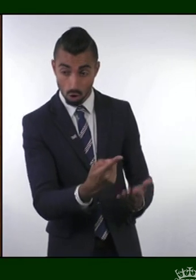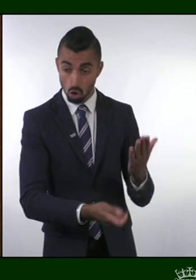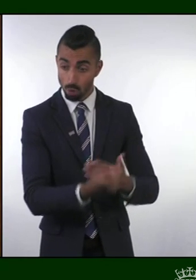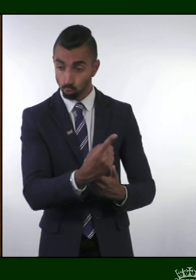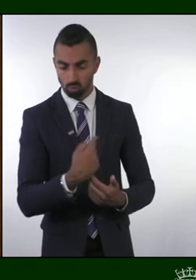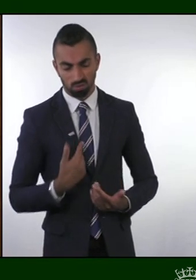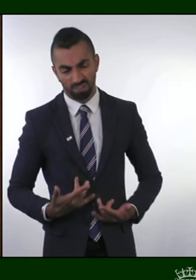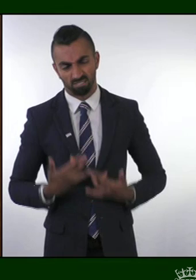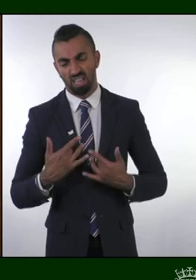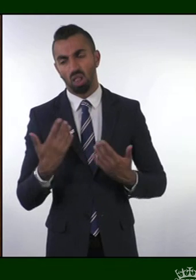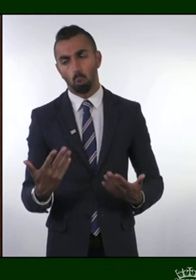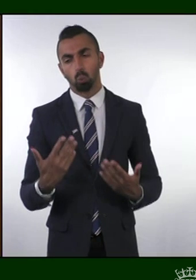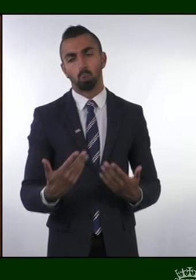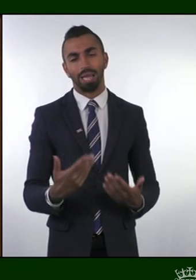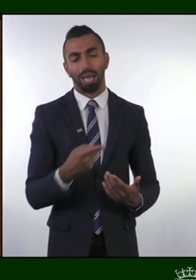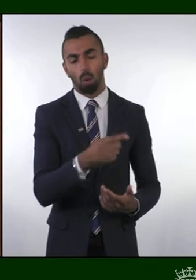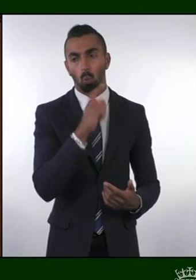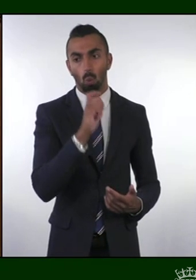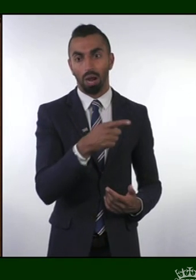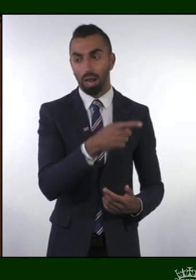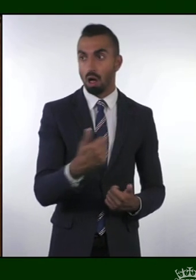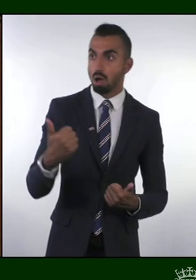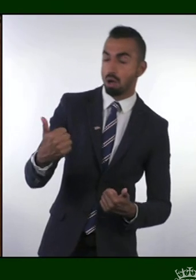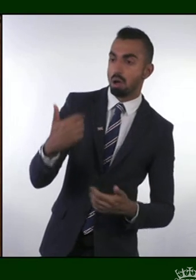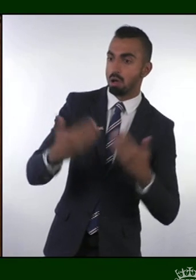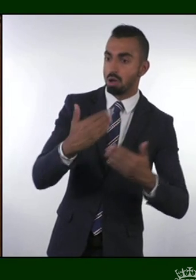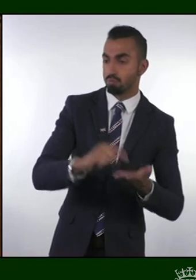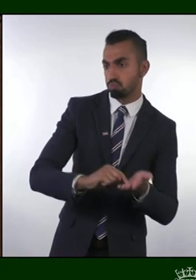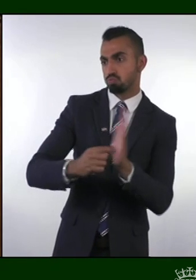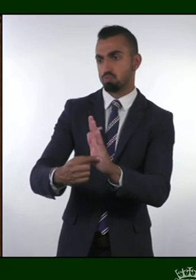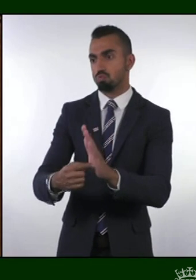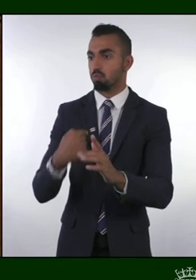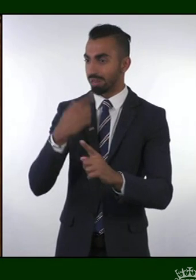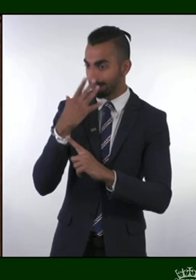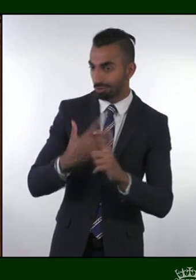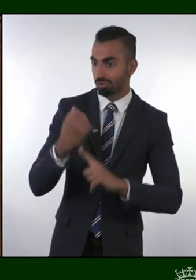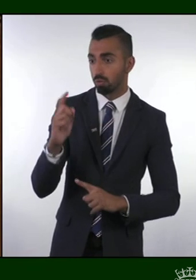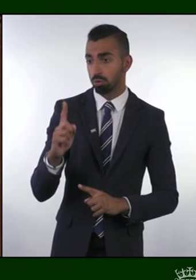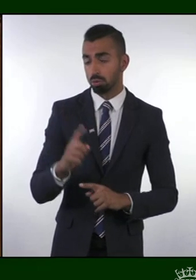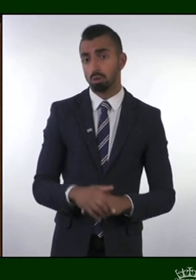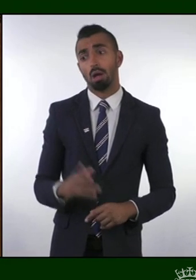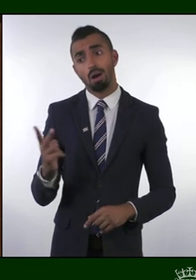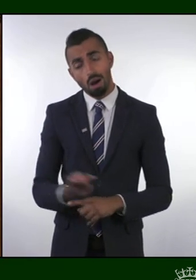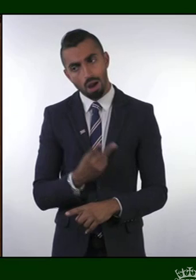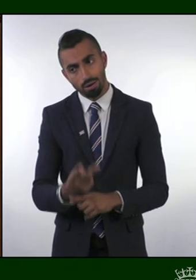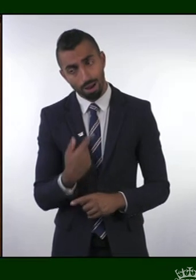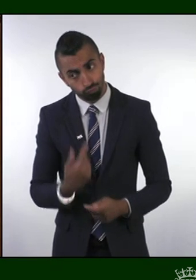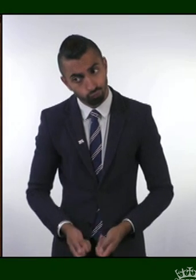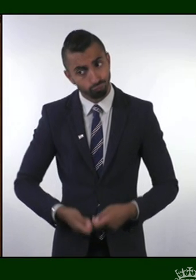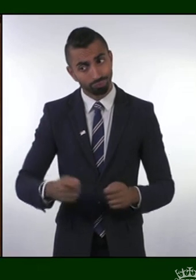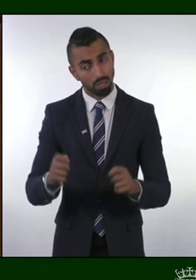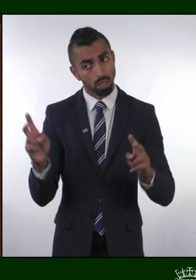May I also urge the Chancellor to consider yet again the freeport issue for Immingham and Grimsby?